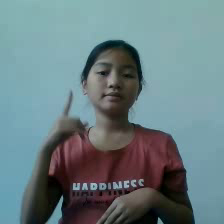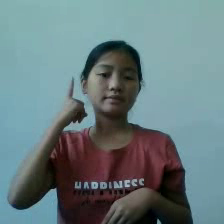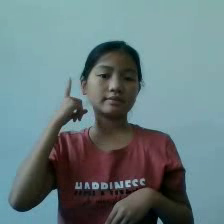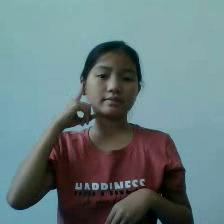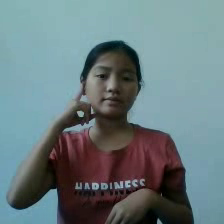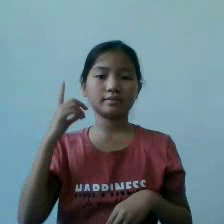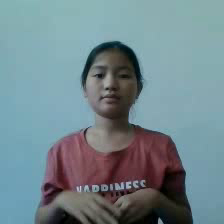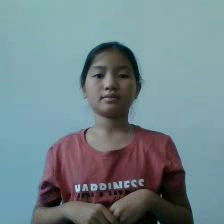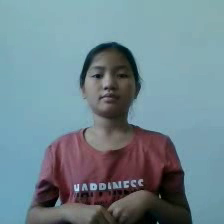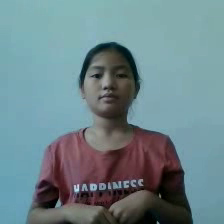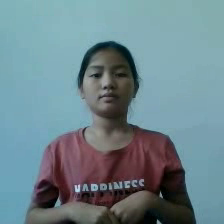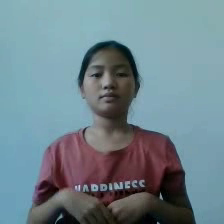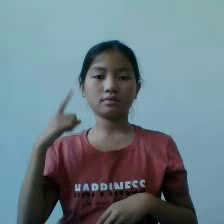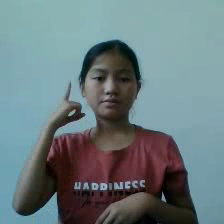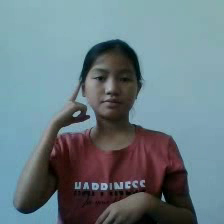Nghe